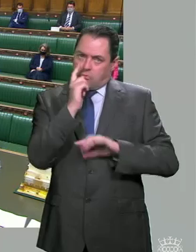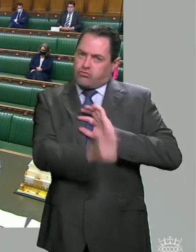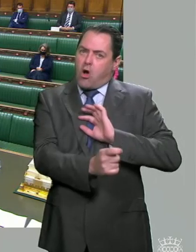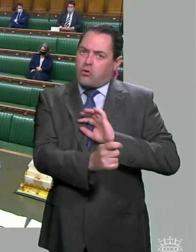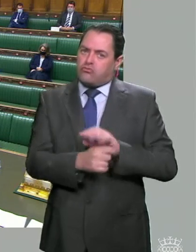that cuts to the criminal justice system have contributed to that appalling situation?